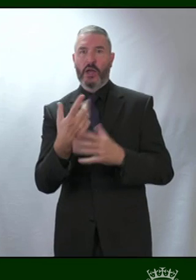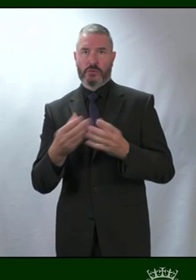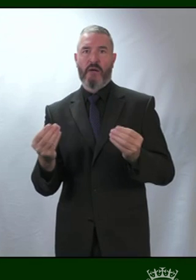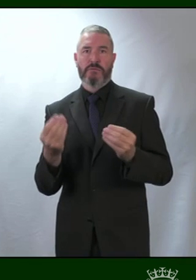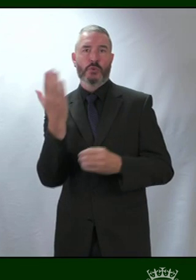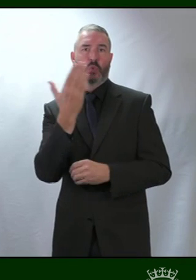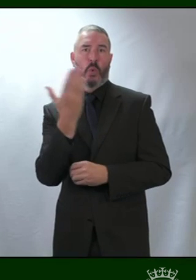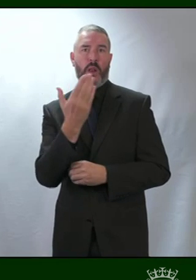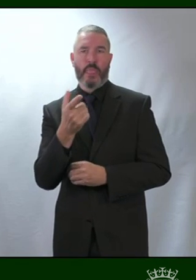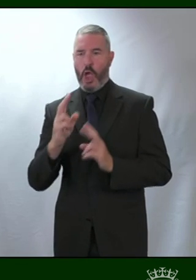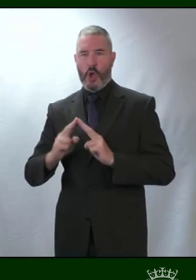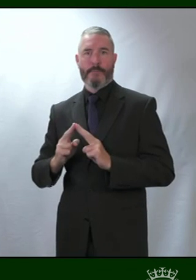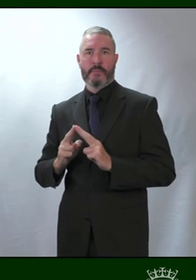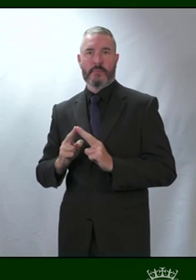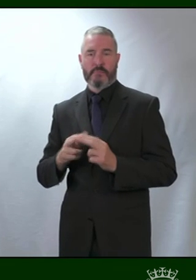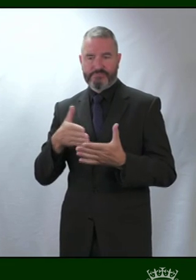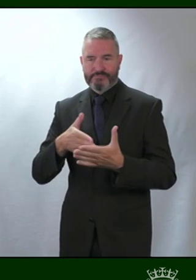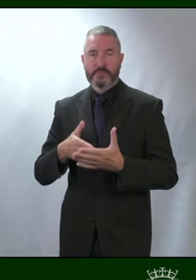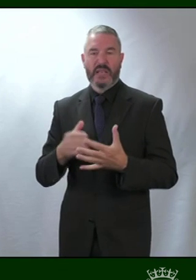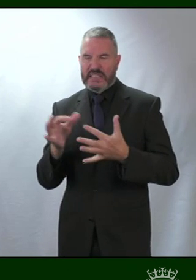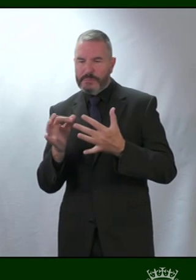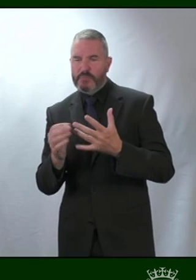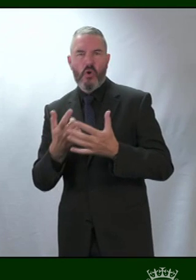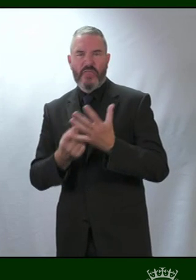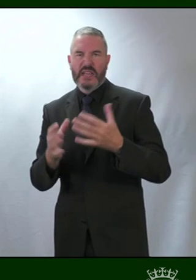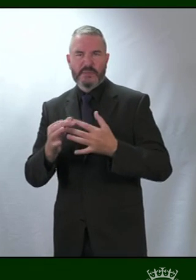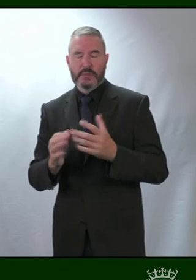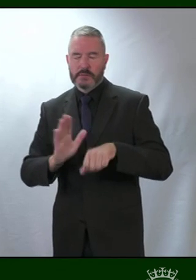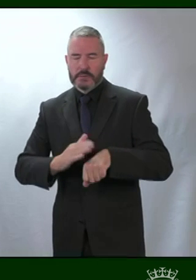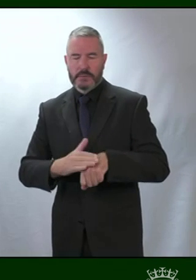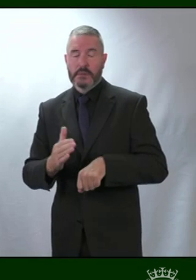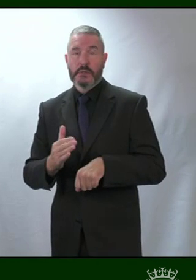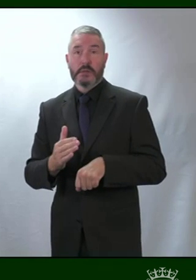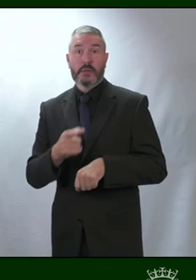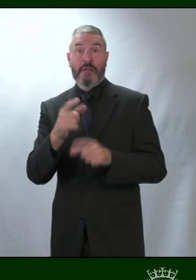That disrupts their education. Whether it is covid symptoms or other symptoms is not the point.